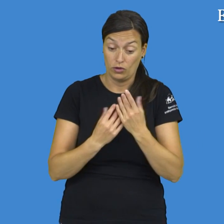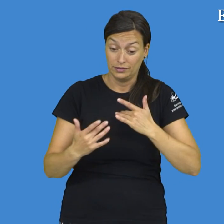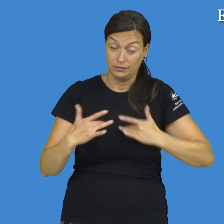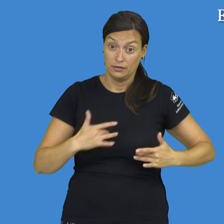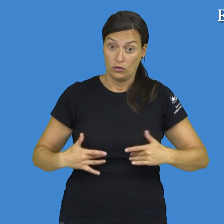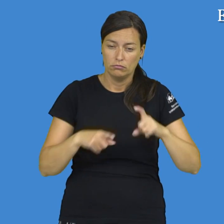síntoma